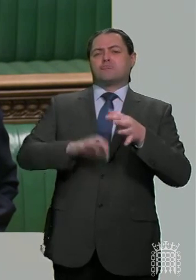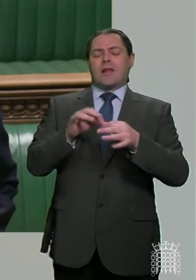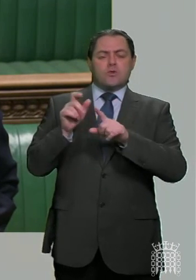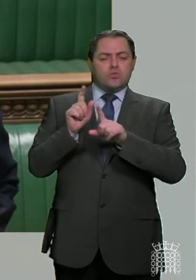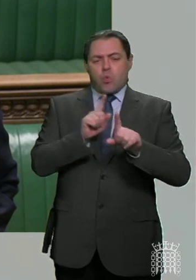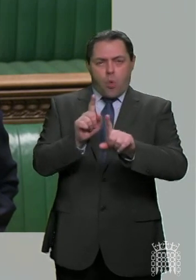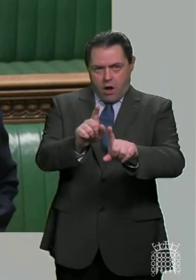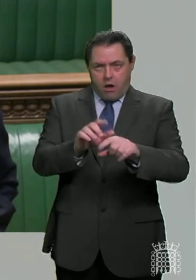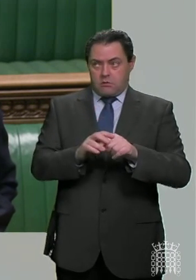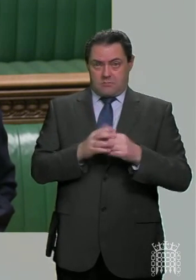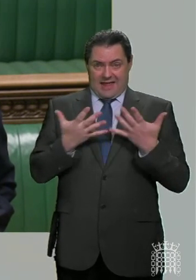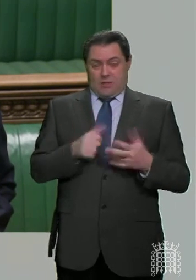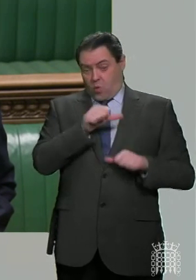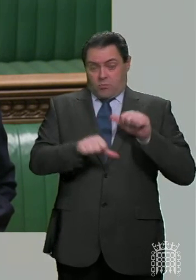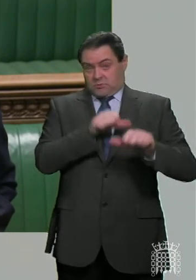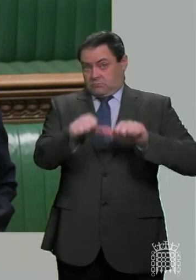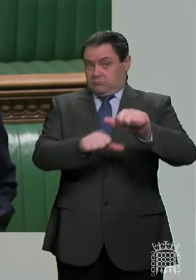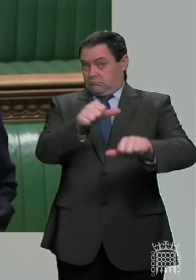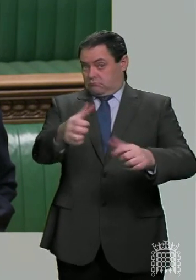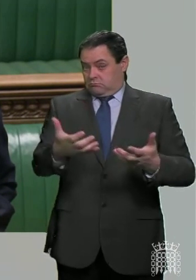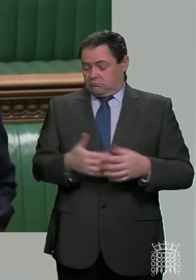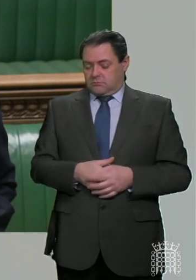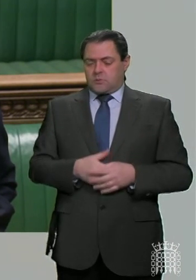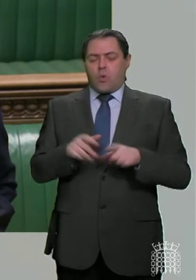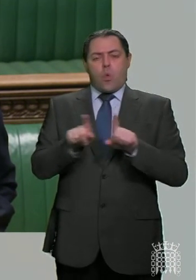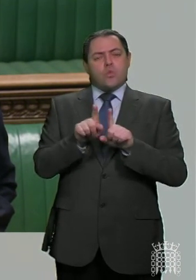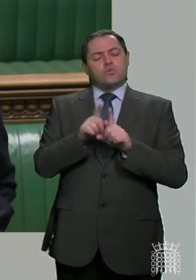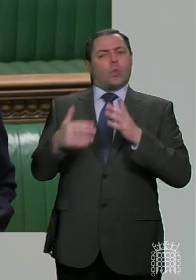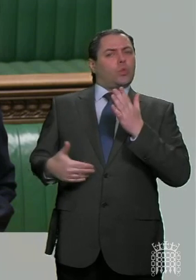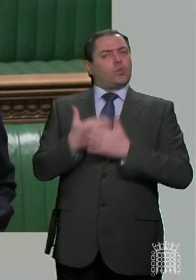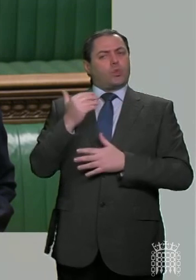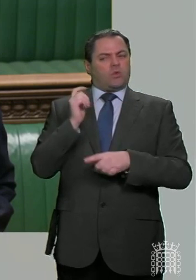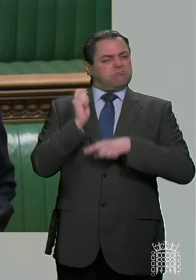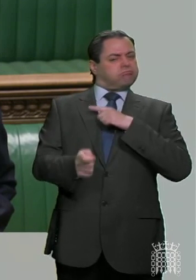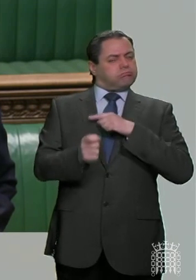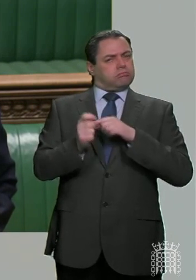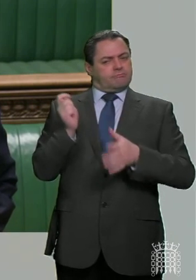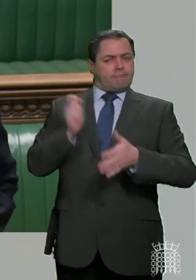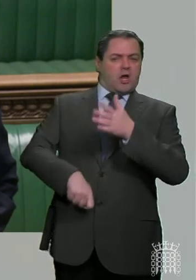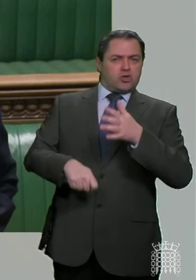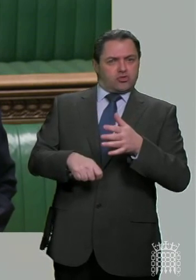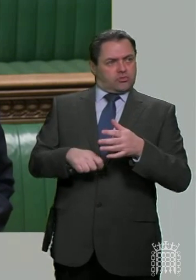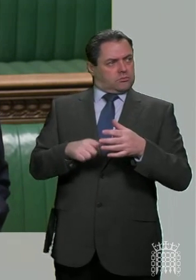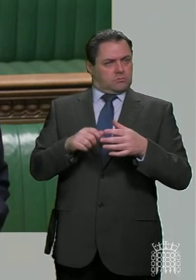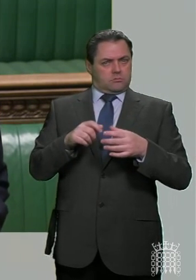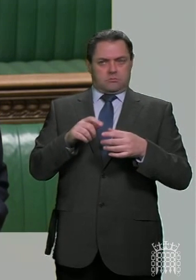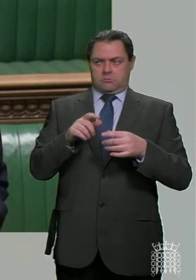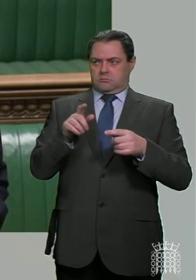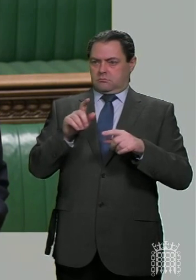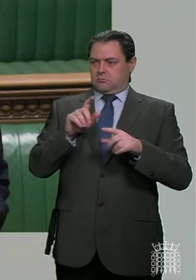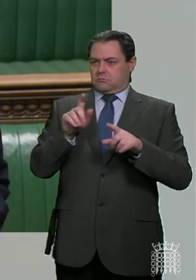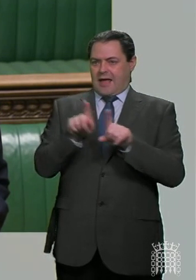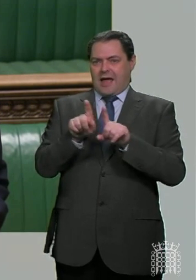That is already being brought in and we are bringing in new measures to make the streets safer.